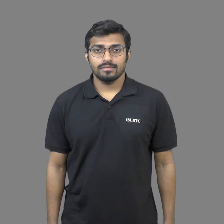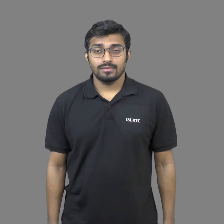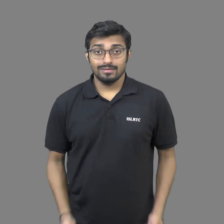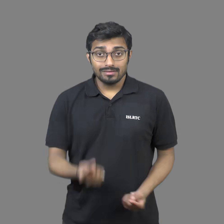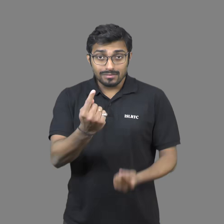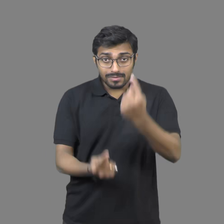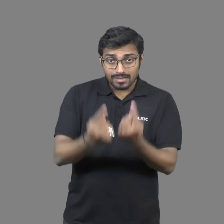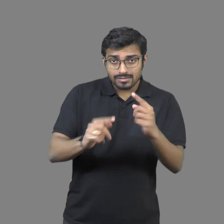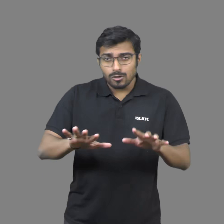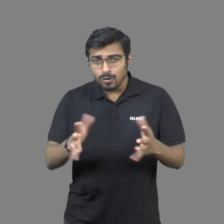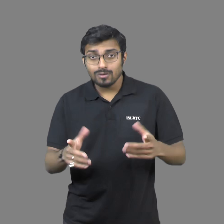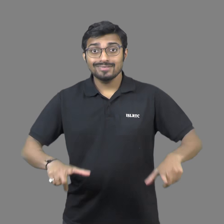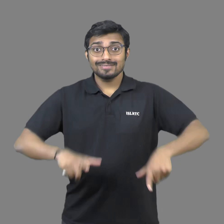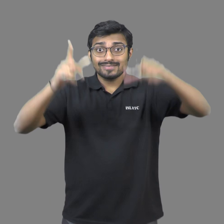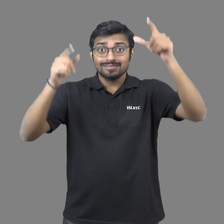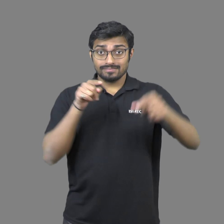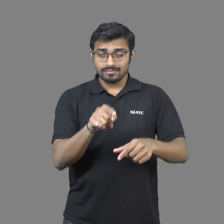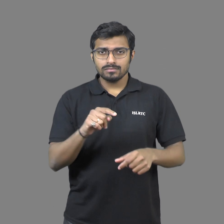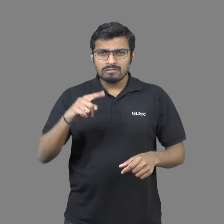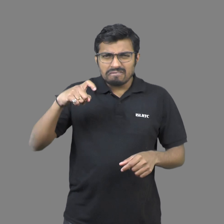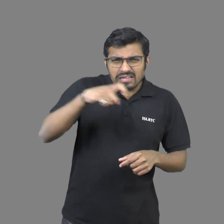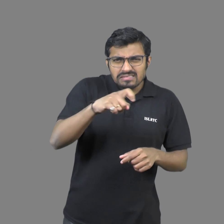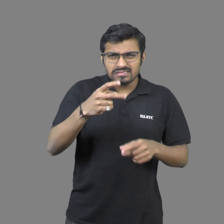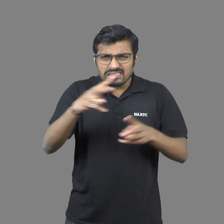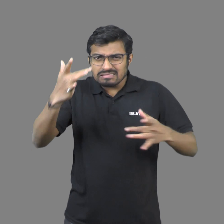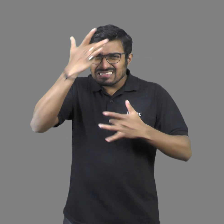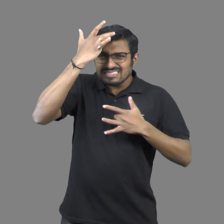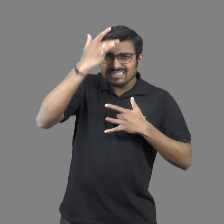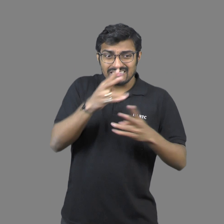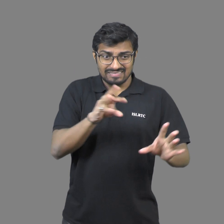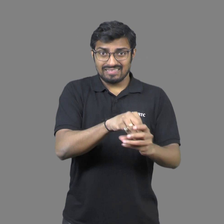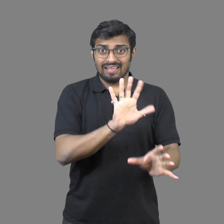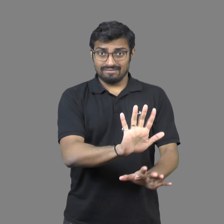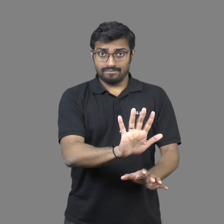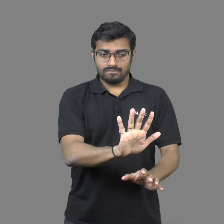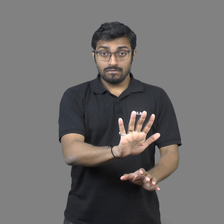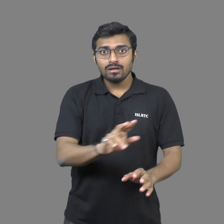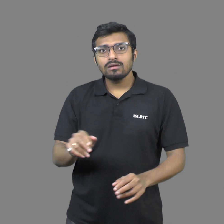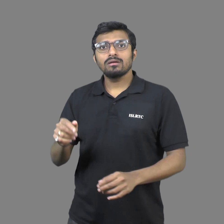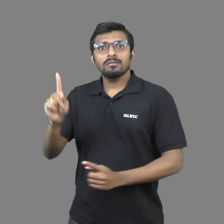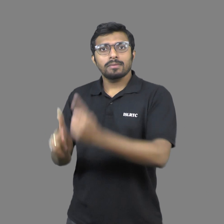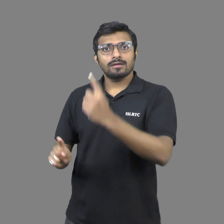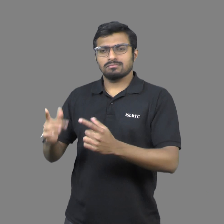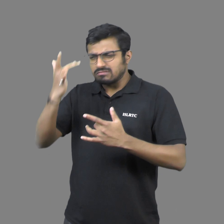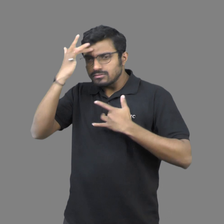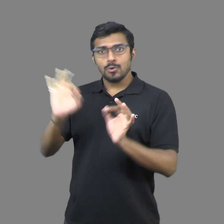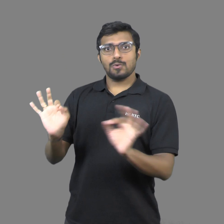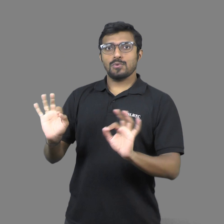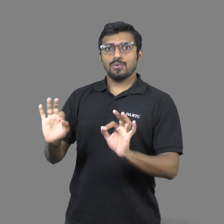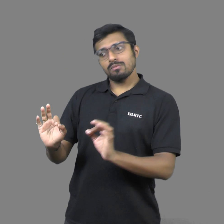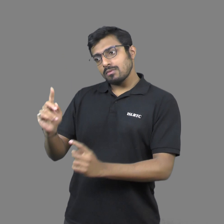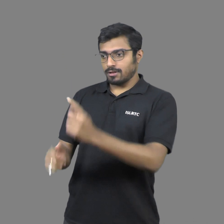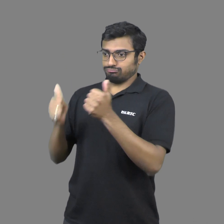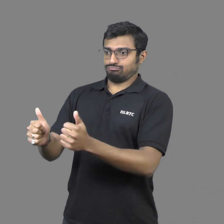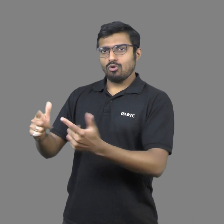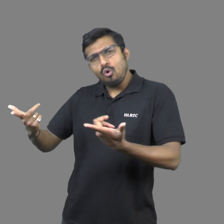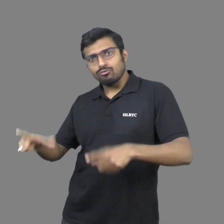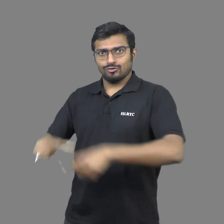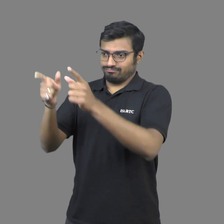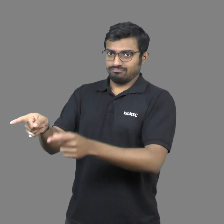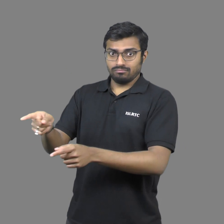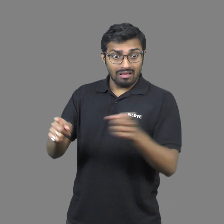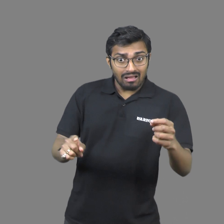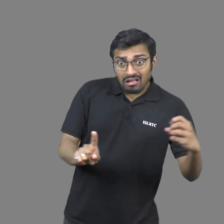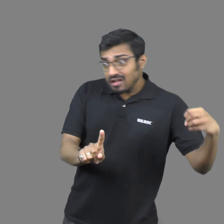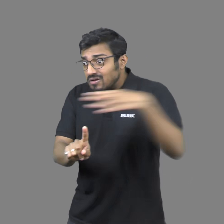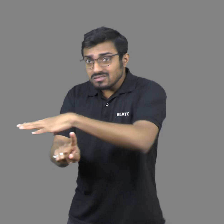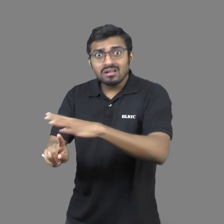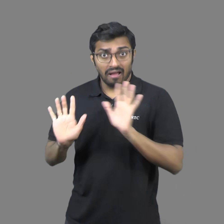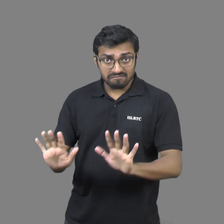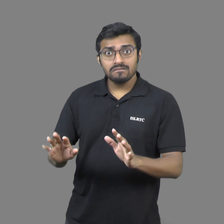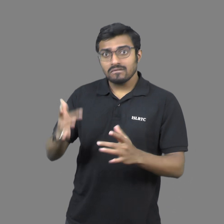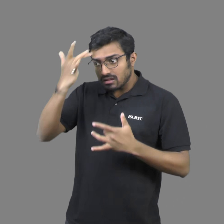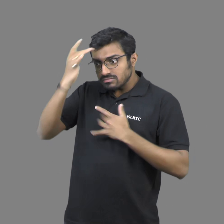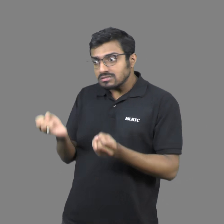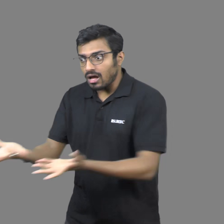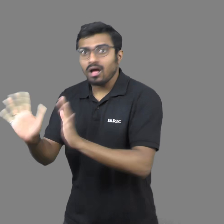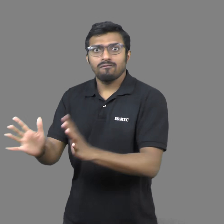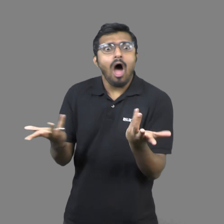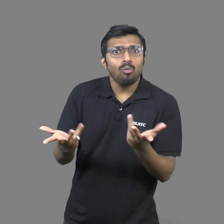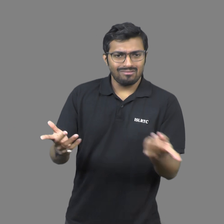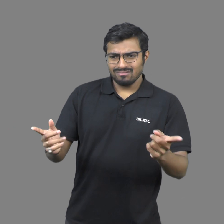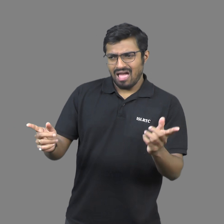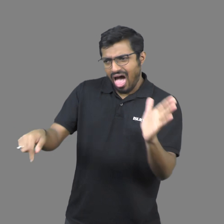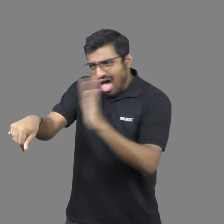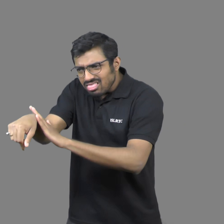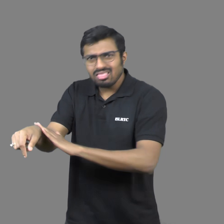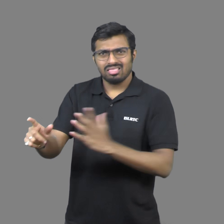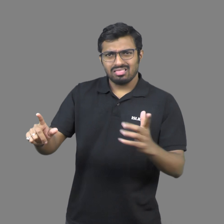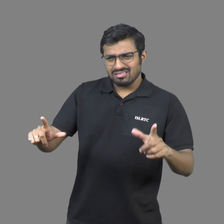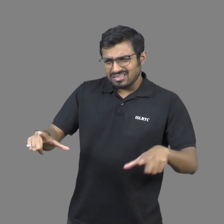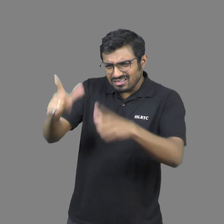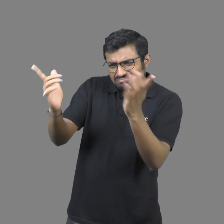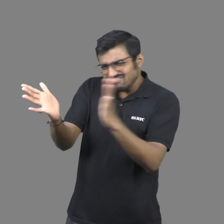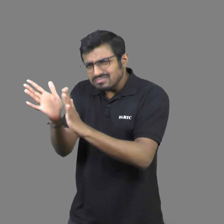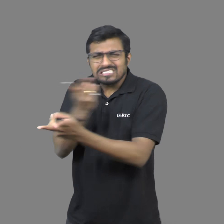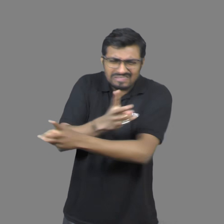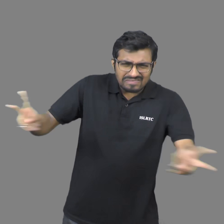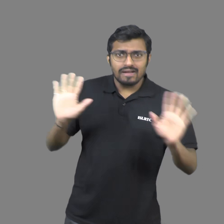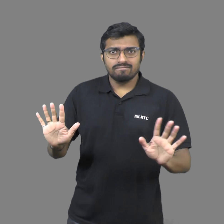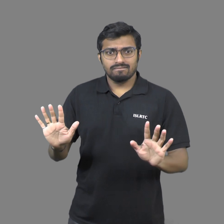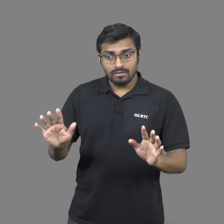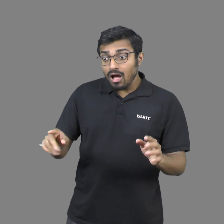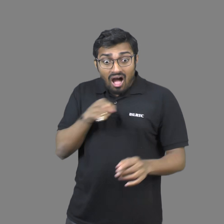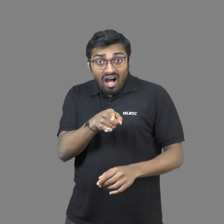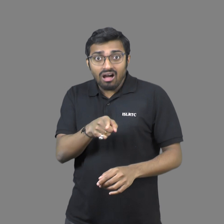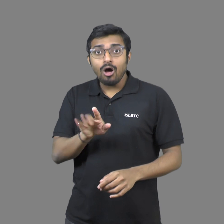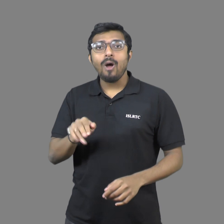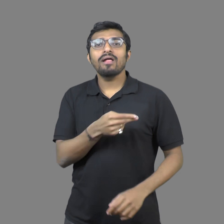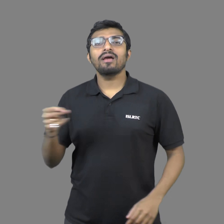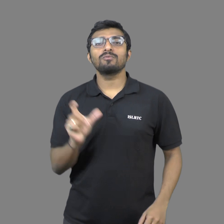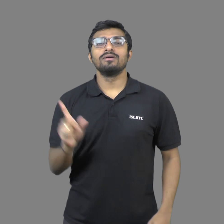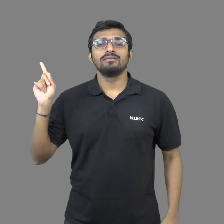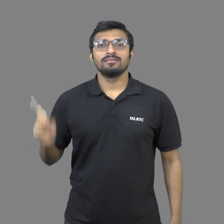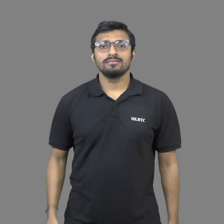Plant Disease Due to Plant